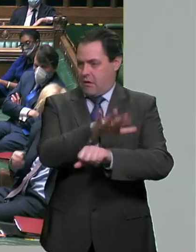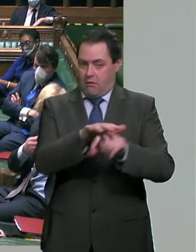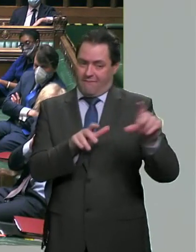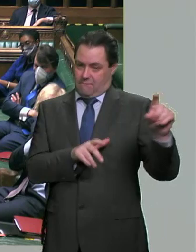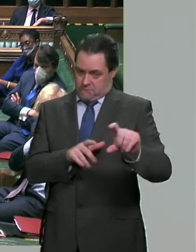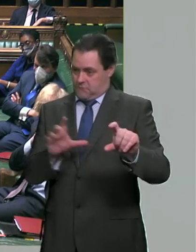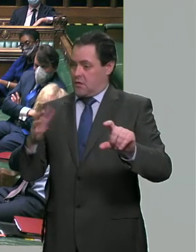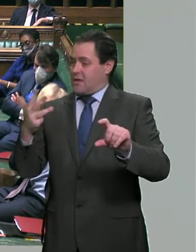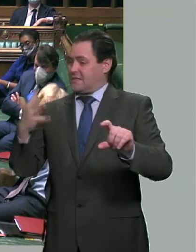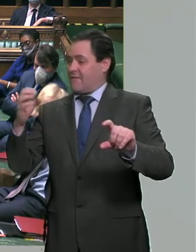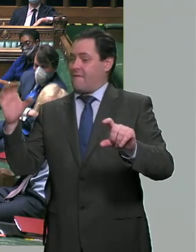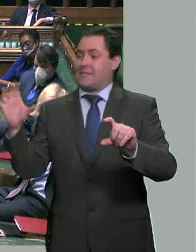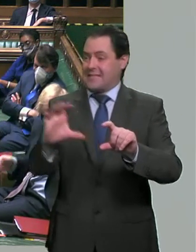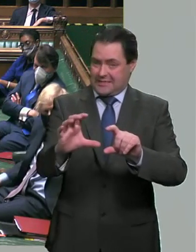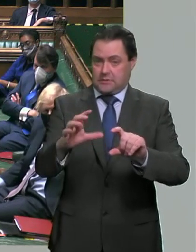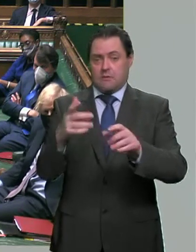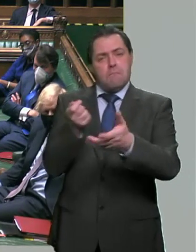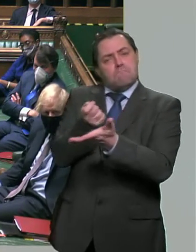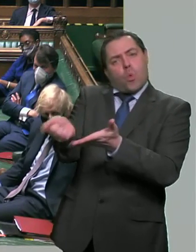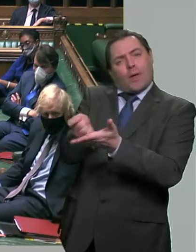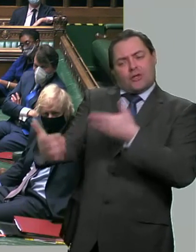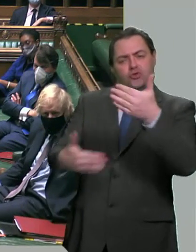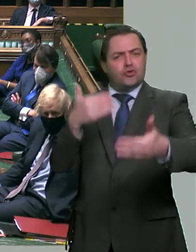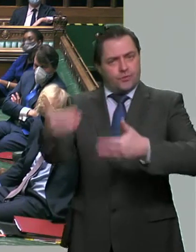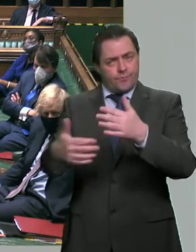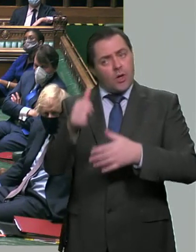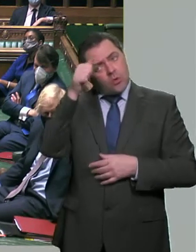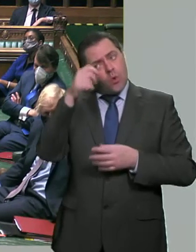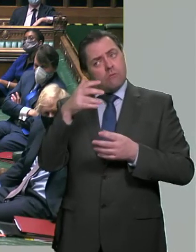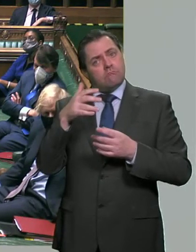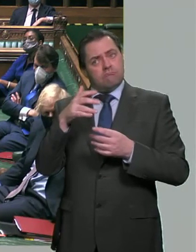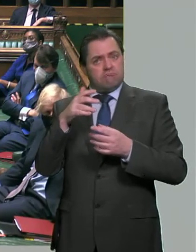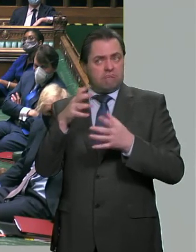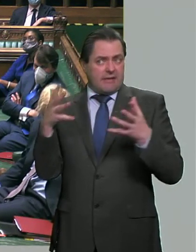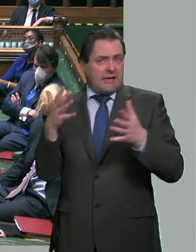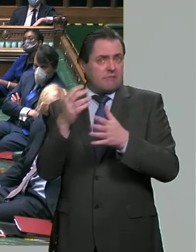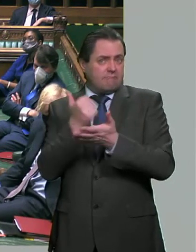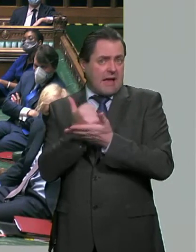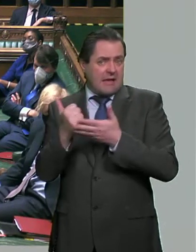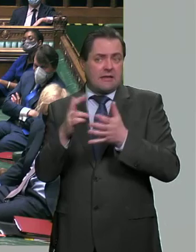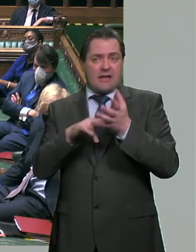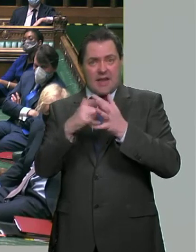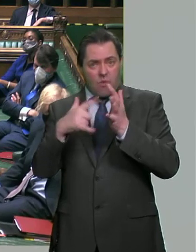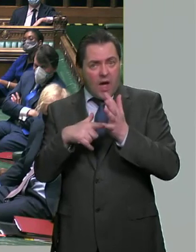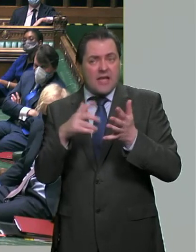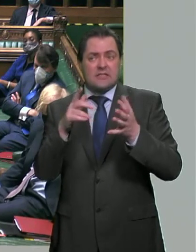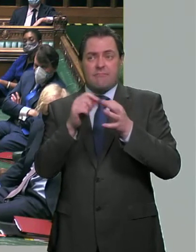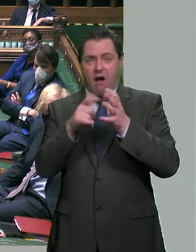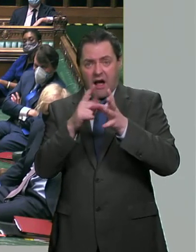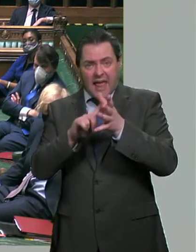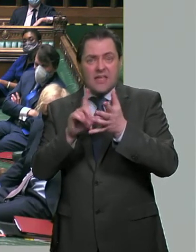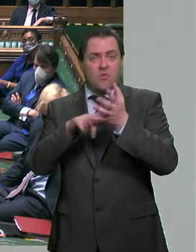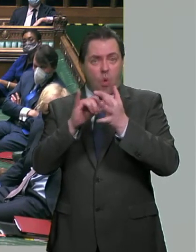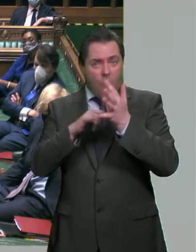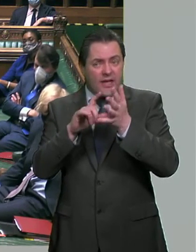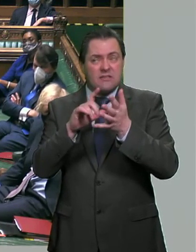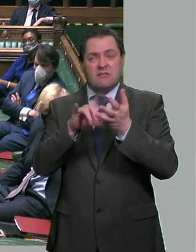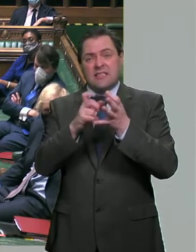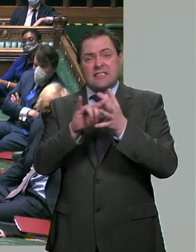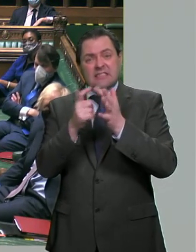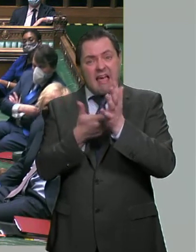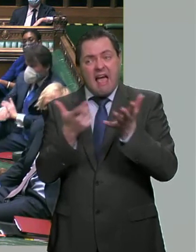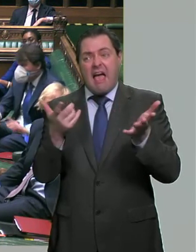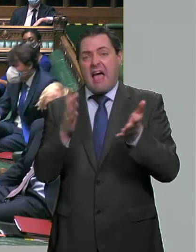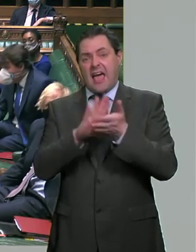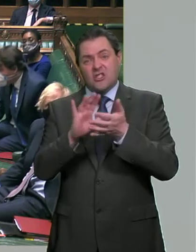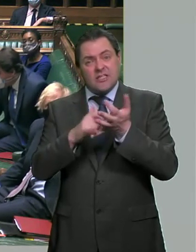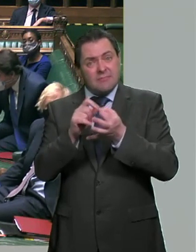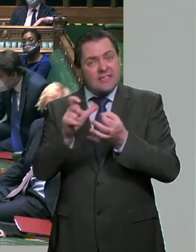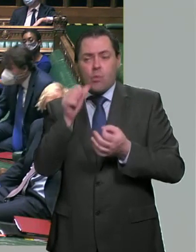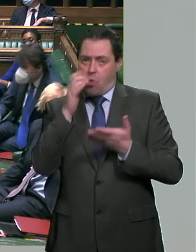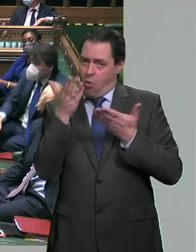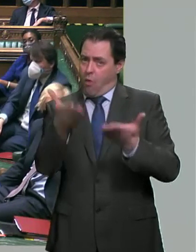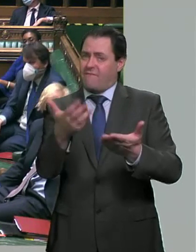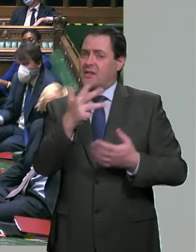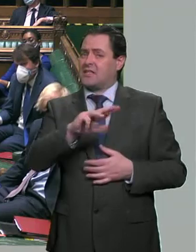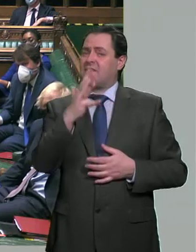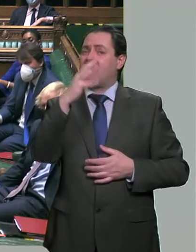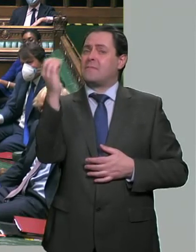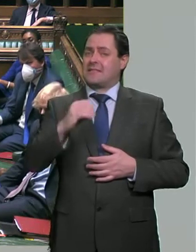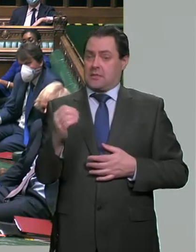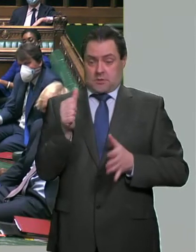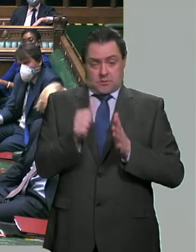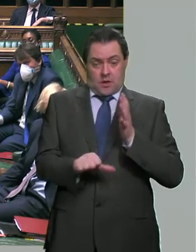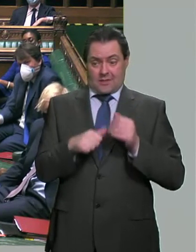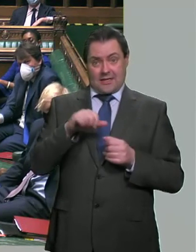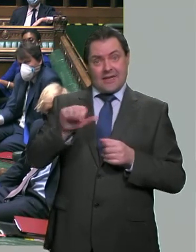I am pleased to say that several of the country’s largest lenders, including Lloyds, NatWest, Santander, Barclays and HSBC, will be offering these 95% mortgages from next month.